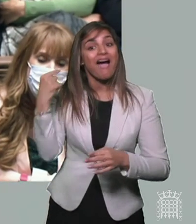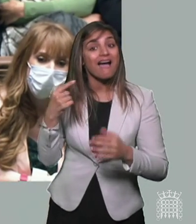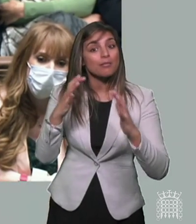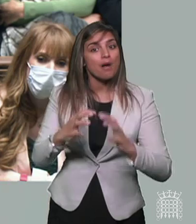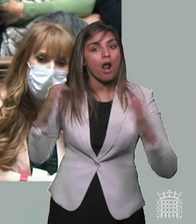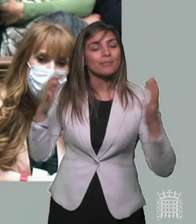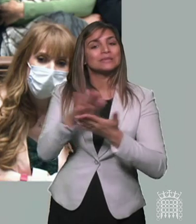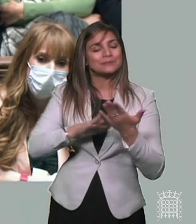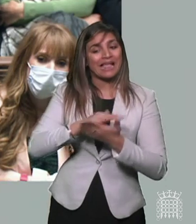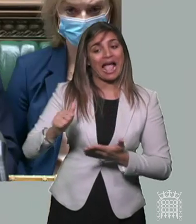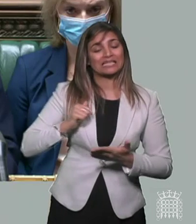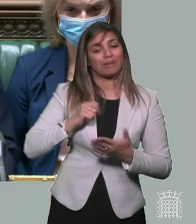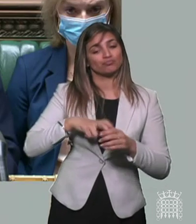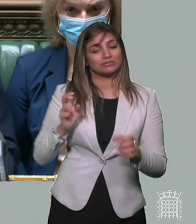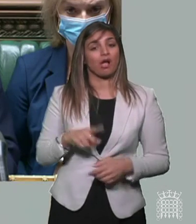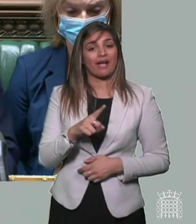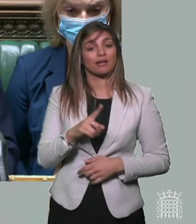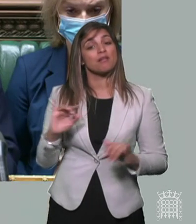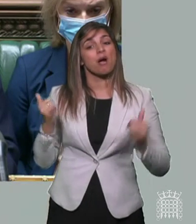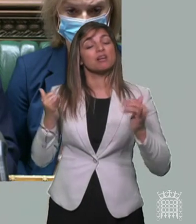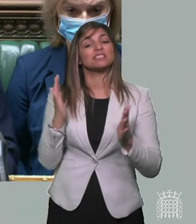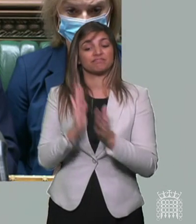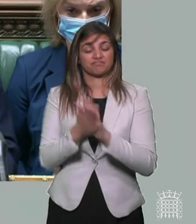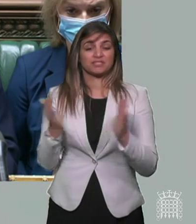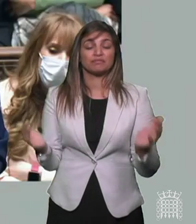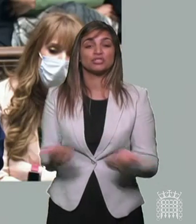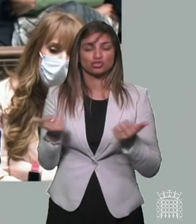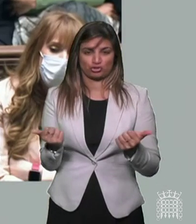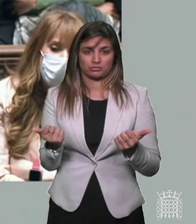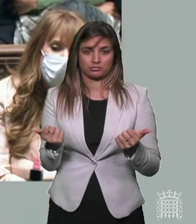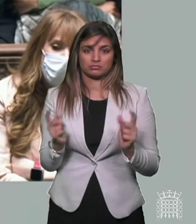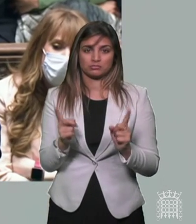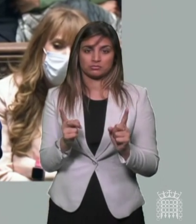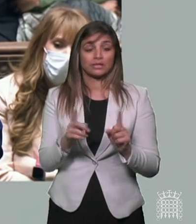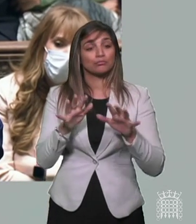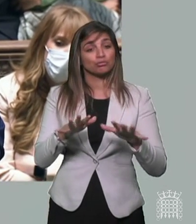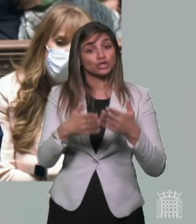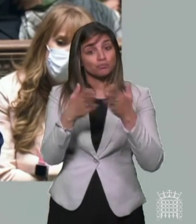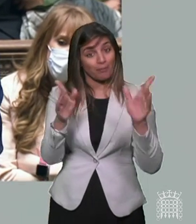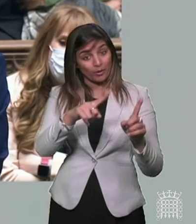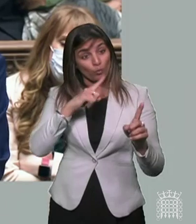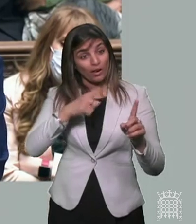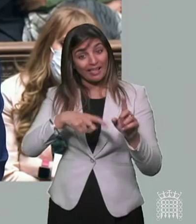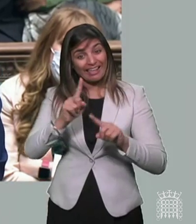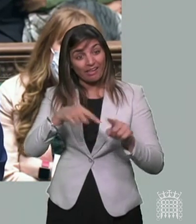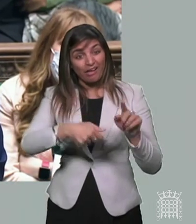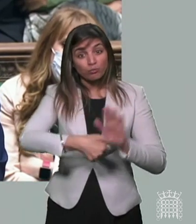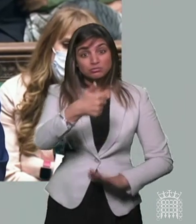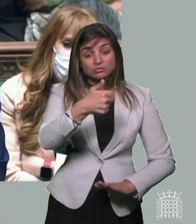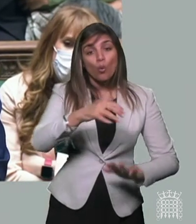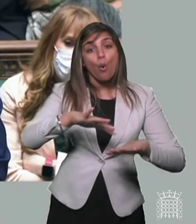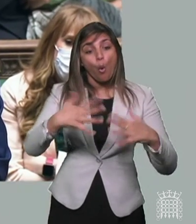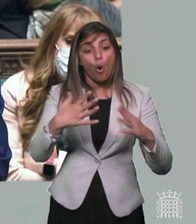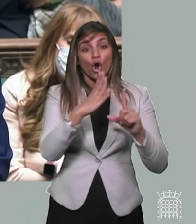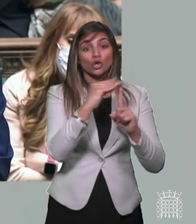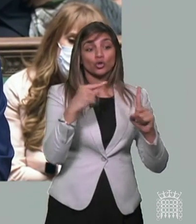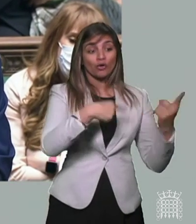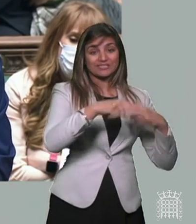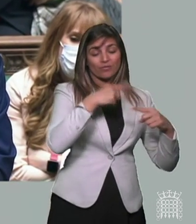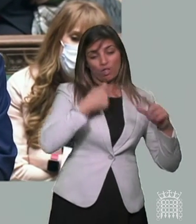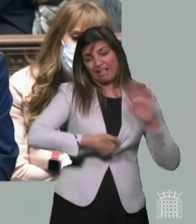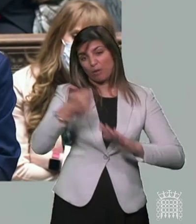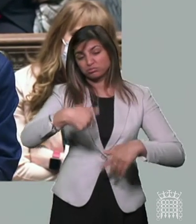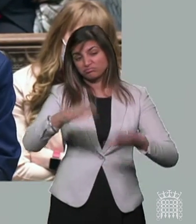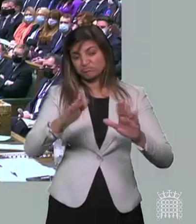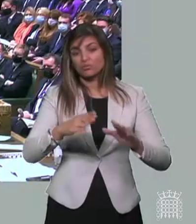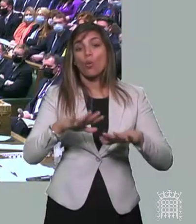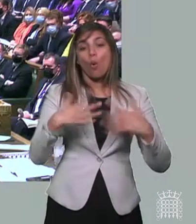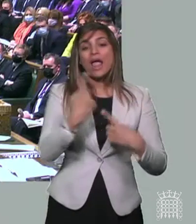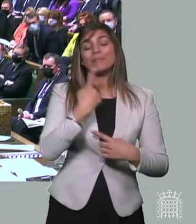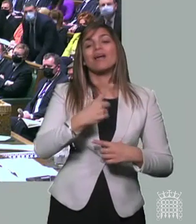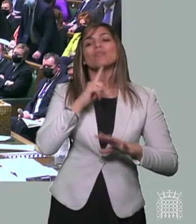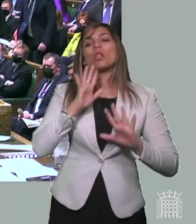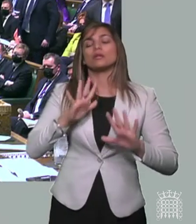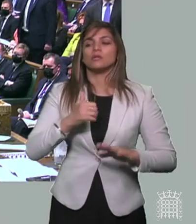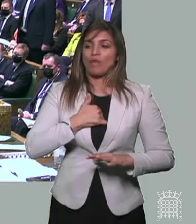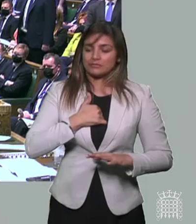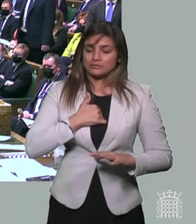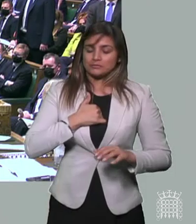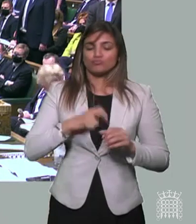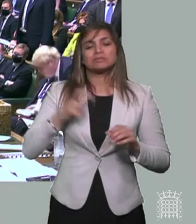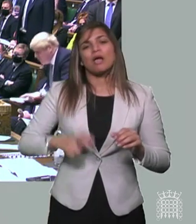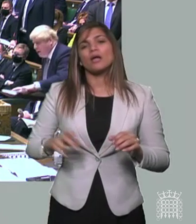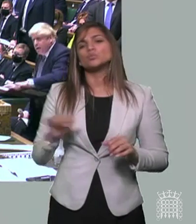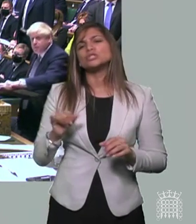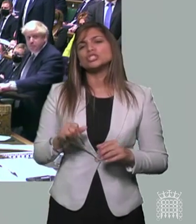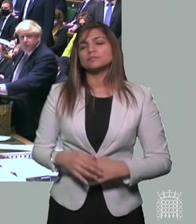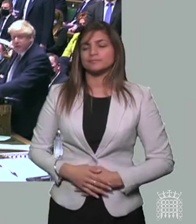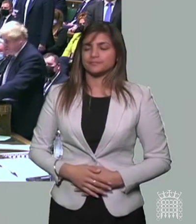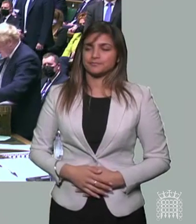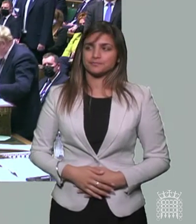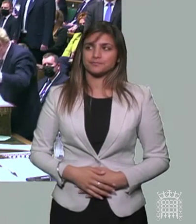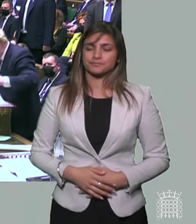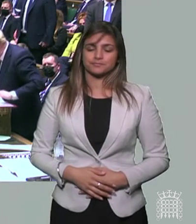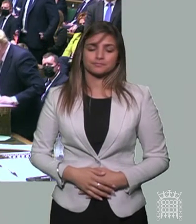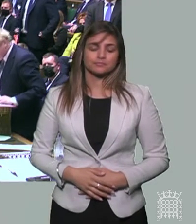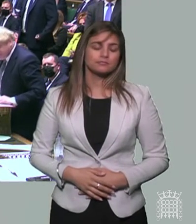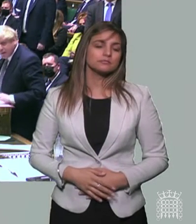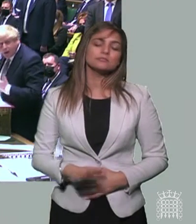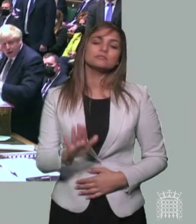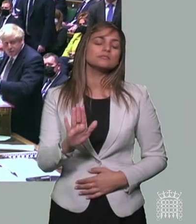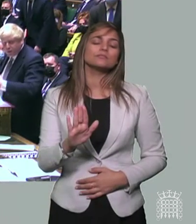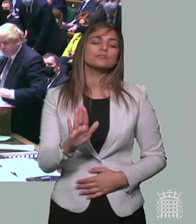The party is over, Prime Minister. The only question is: will the British public kick him out, will his party kick him out, or he will he do the decent thing and resign?